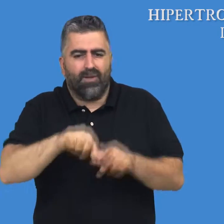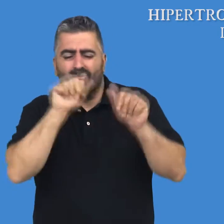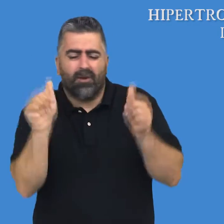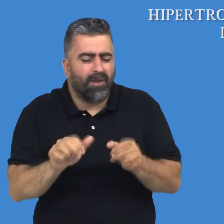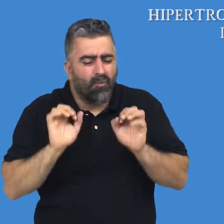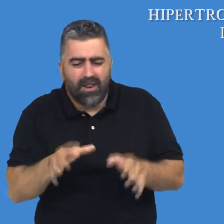forma